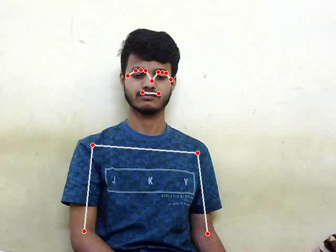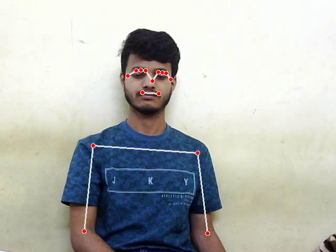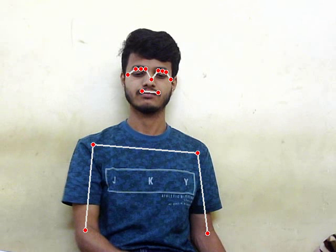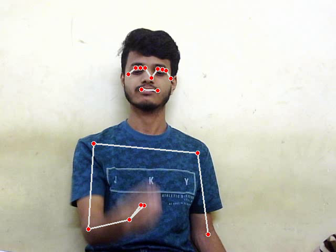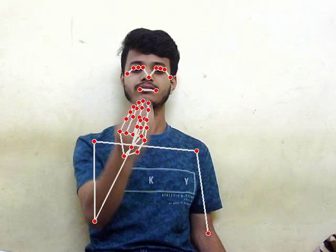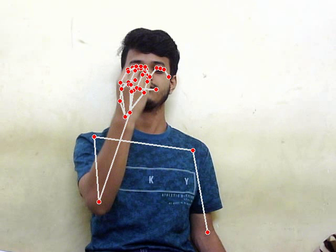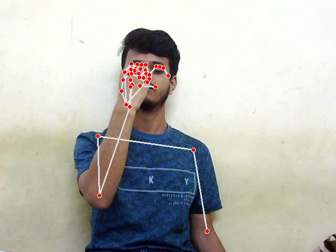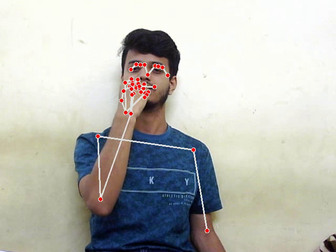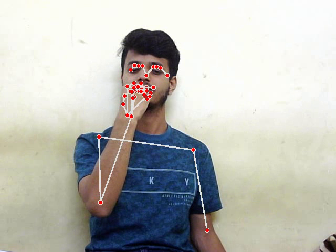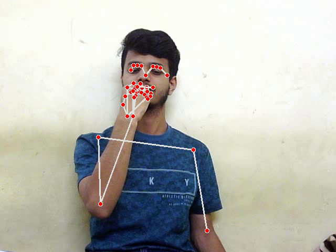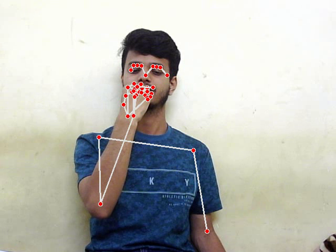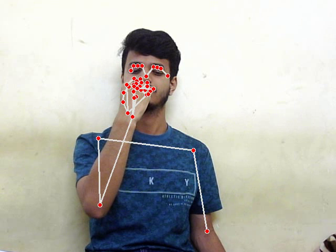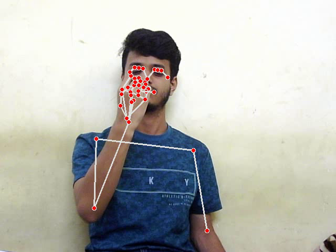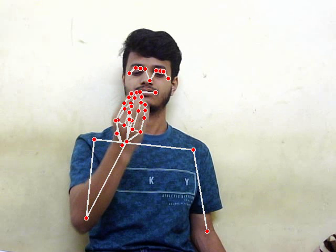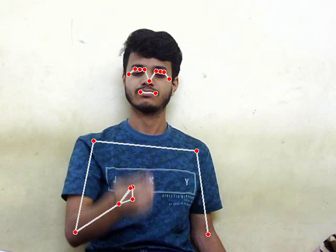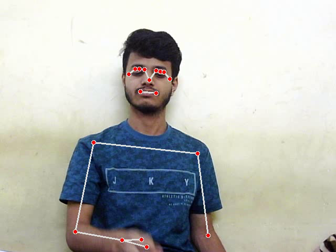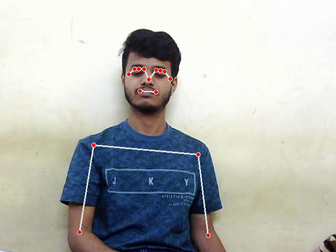eat